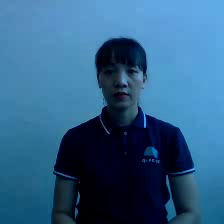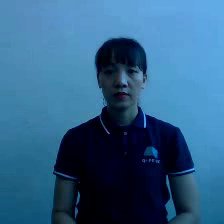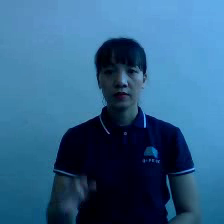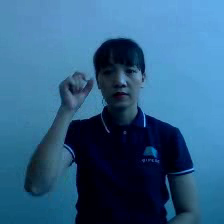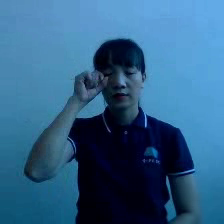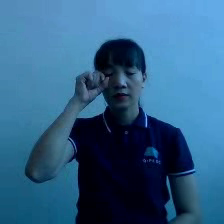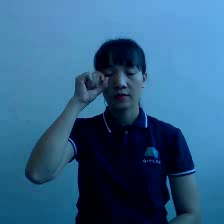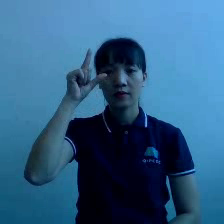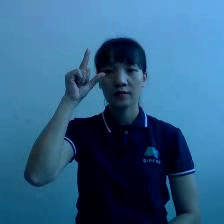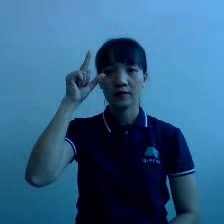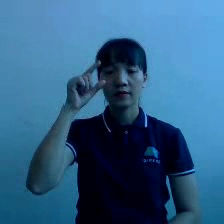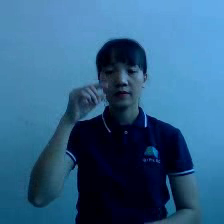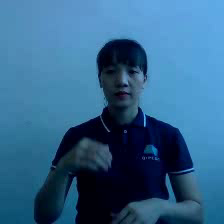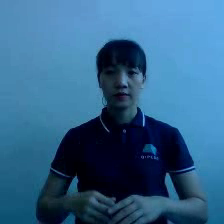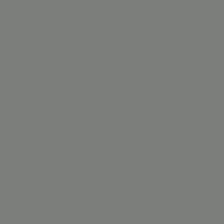Thức dậy